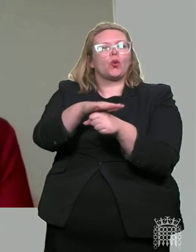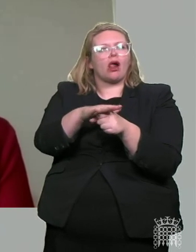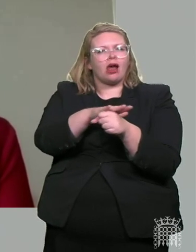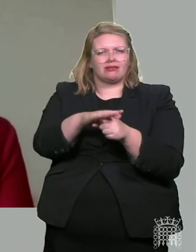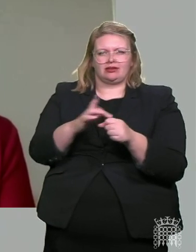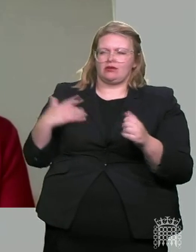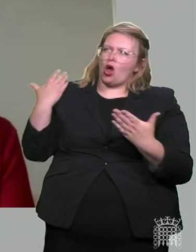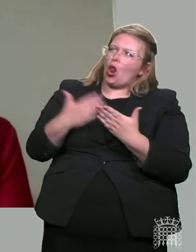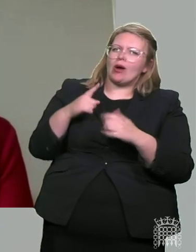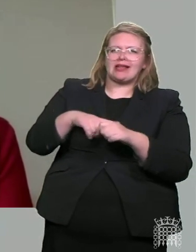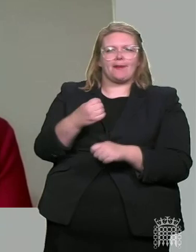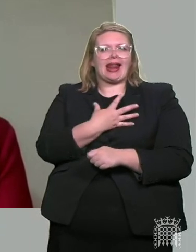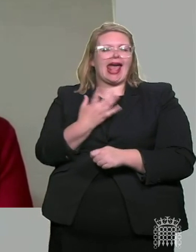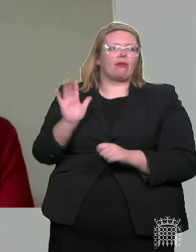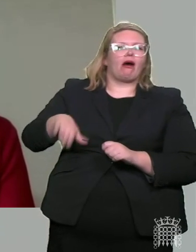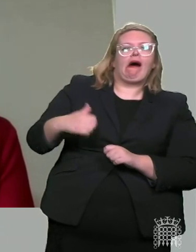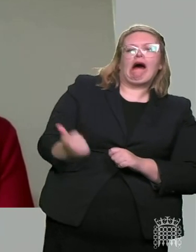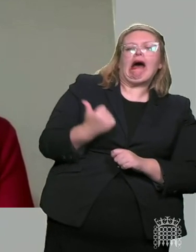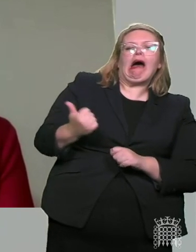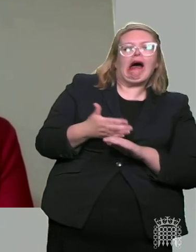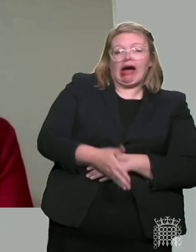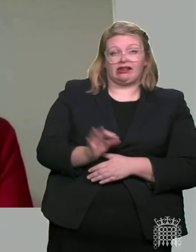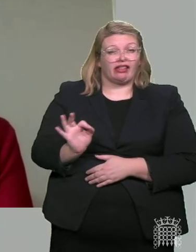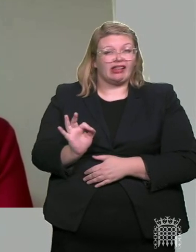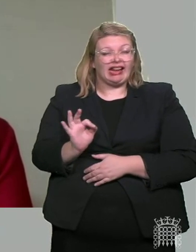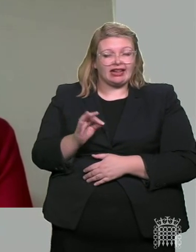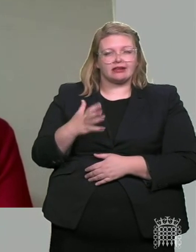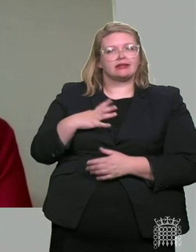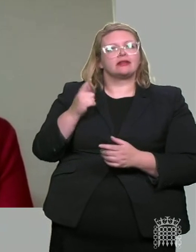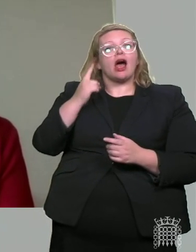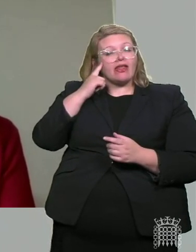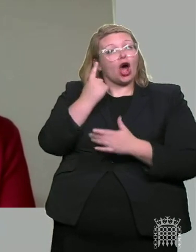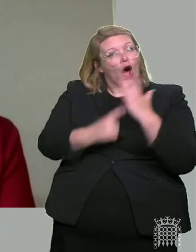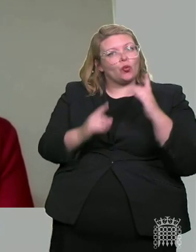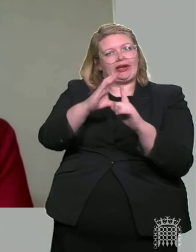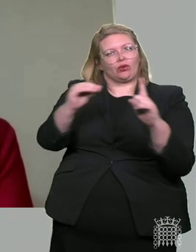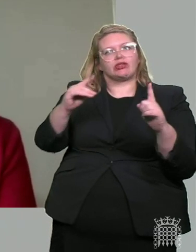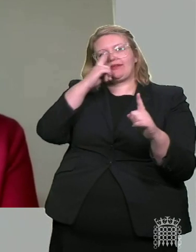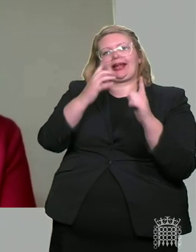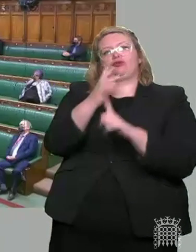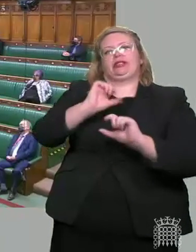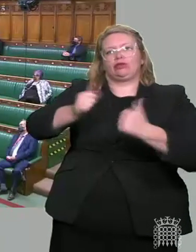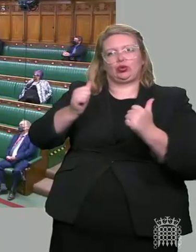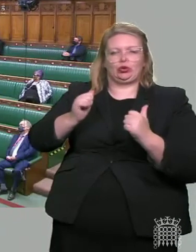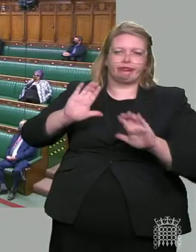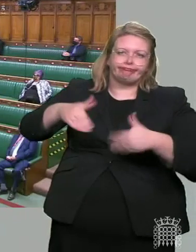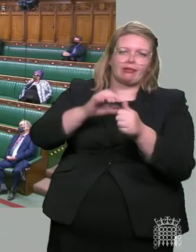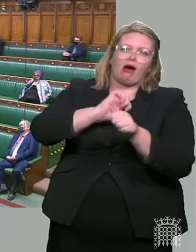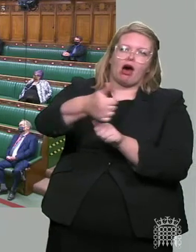We must seize the chance to build back better after the pandemic, and only the Conservatives will deliver on that.